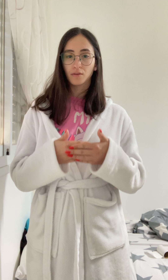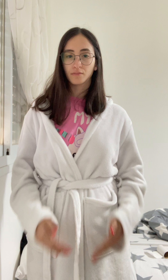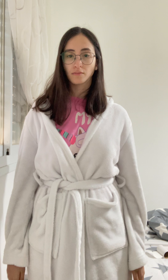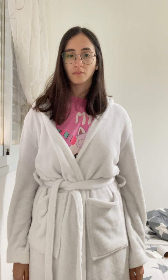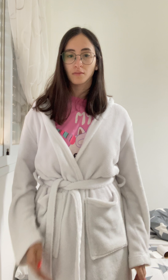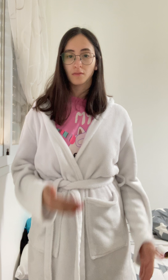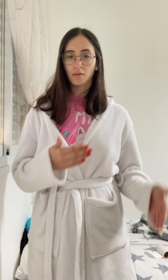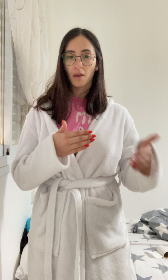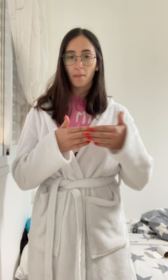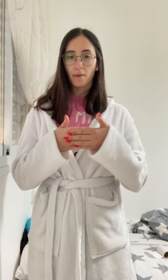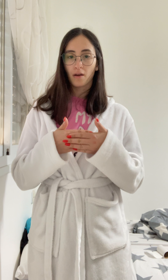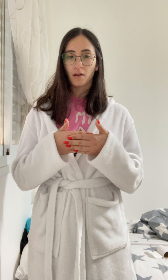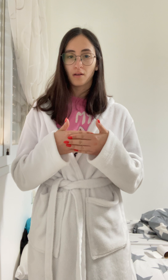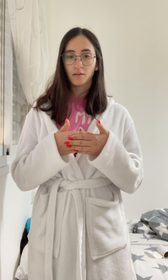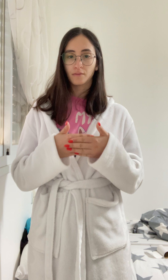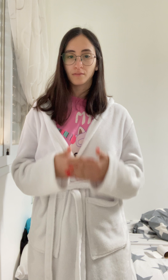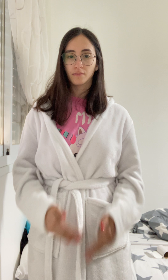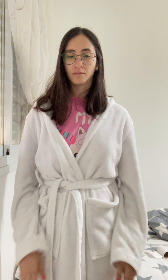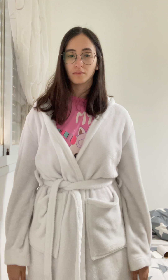בעל